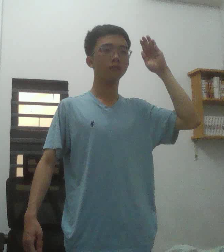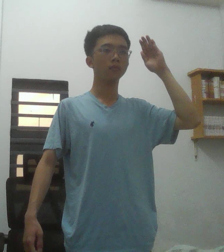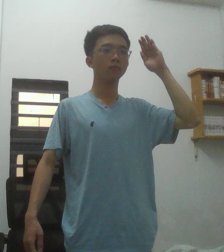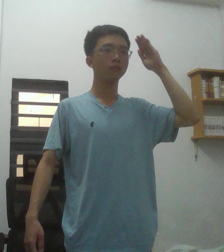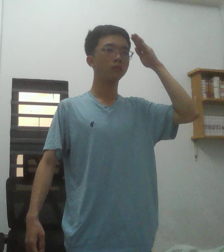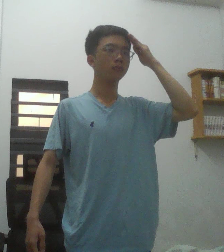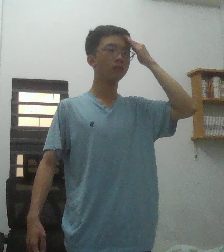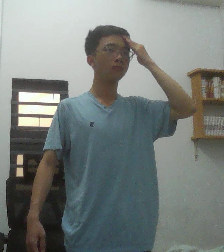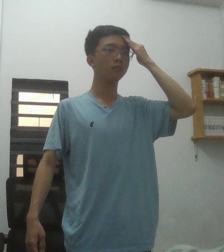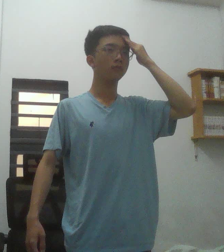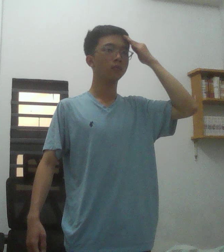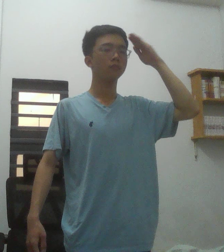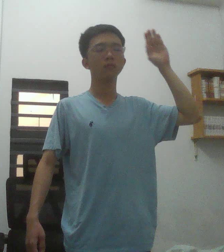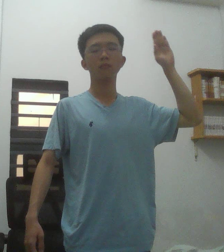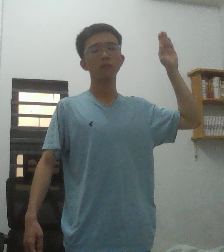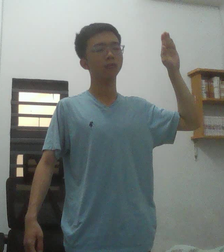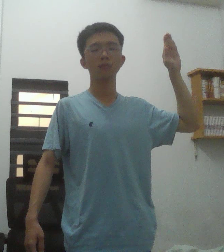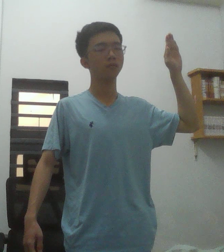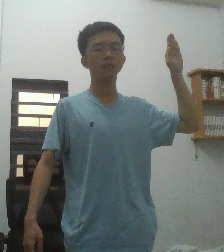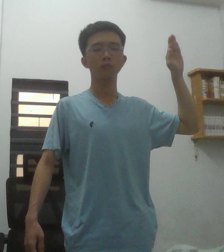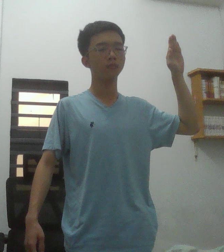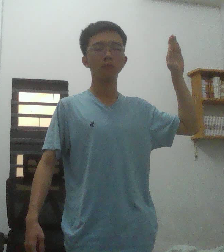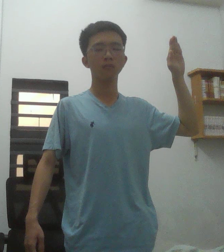khong biet